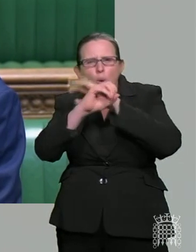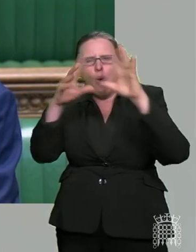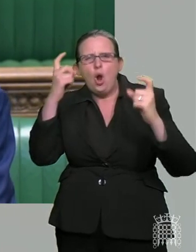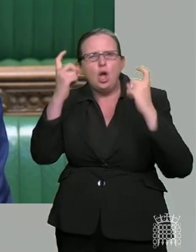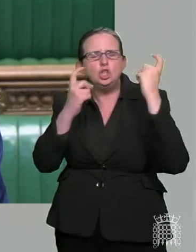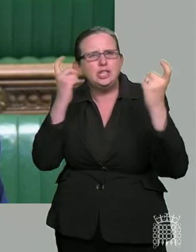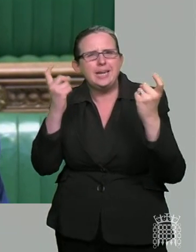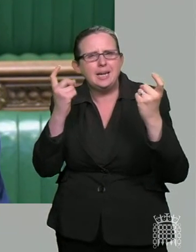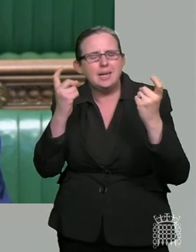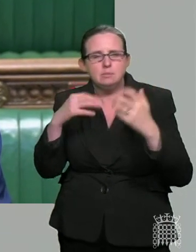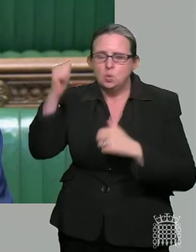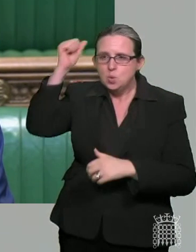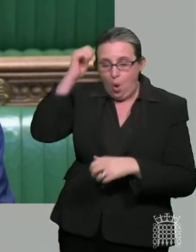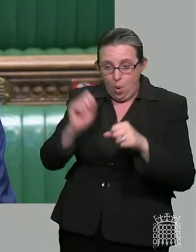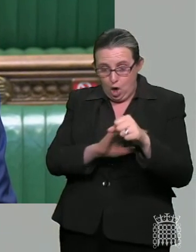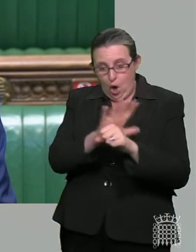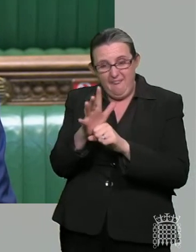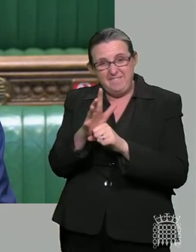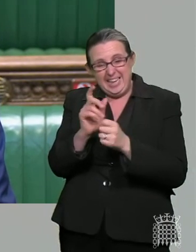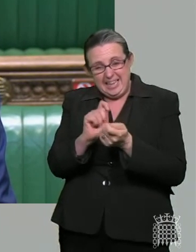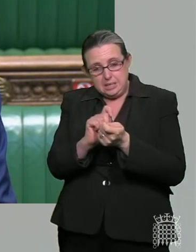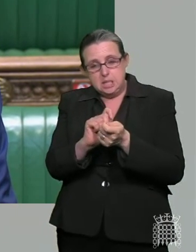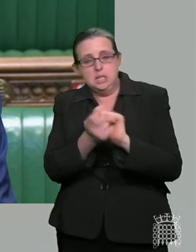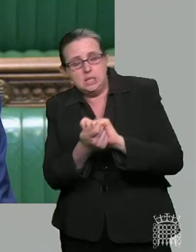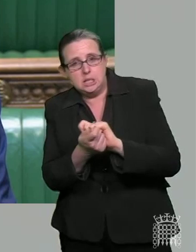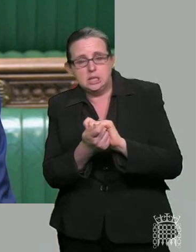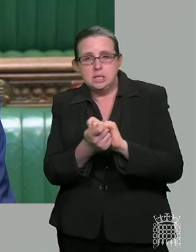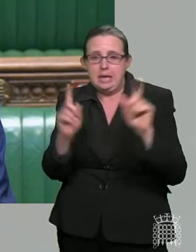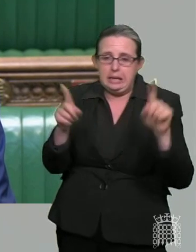We know that new variants are the single biggest risk to unlocking.